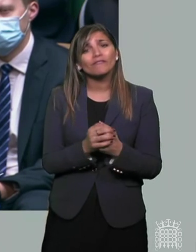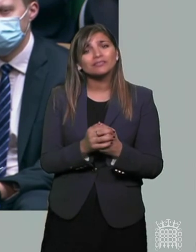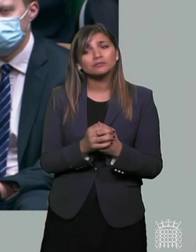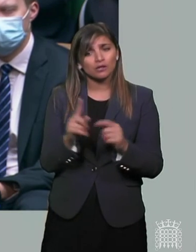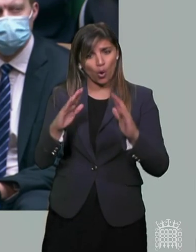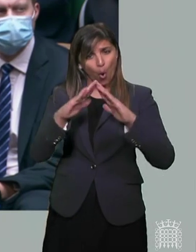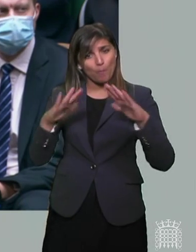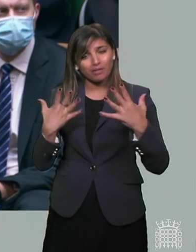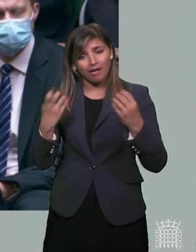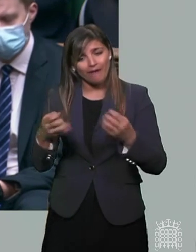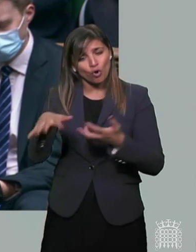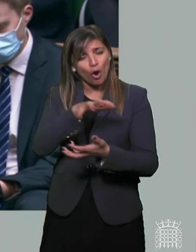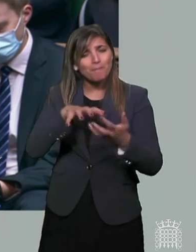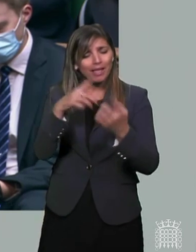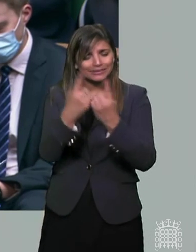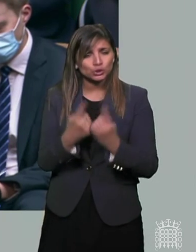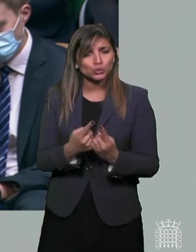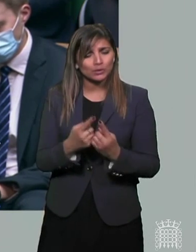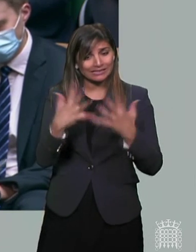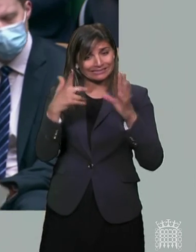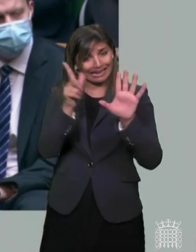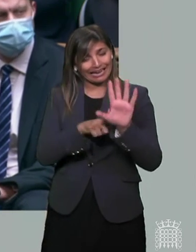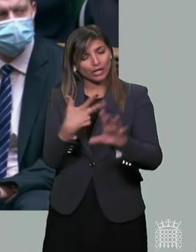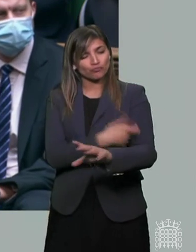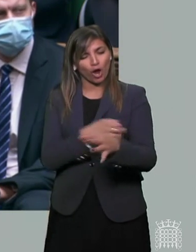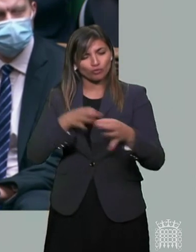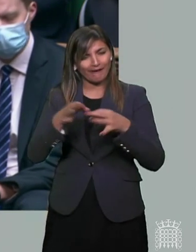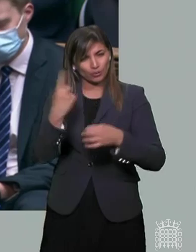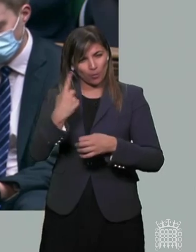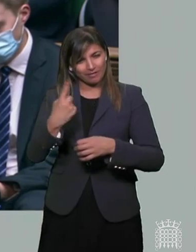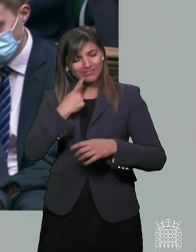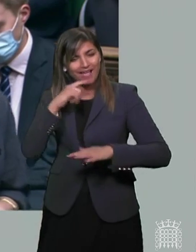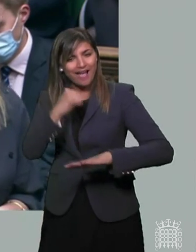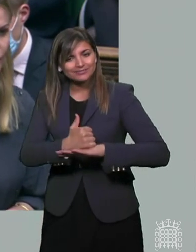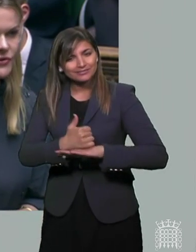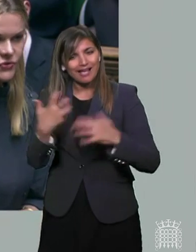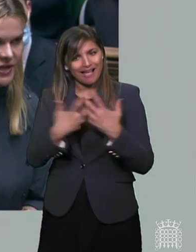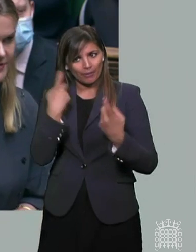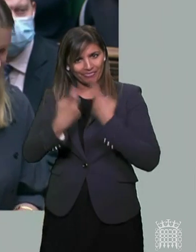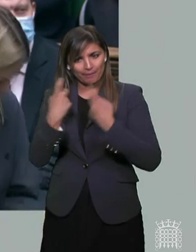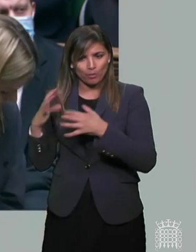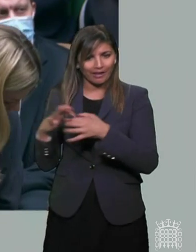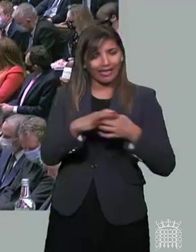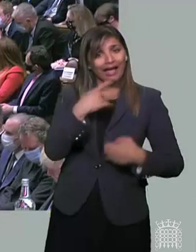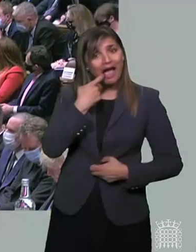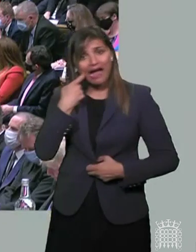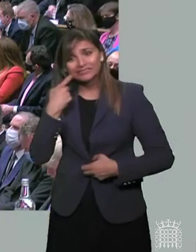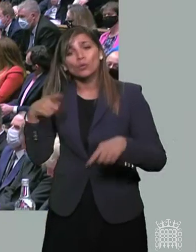What action will the Government take through their new 10-year drugs strategy to intercept the link between addiction and life on the streets?